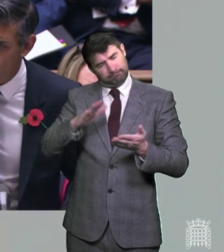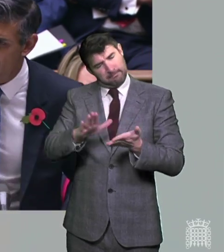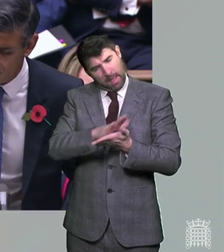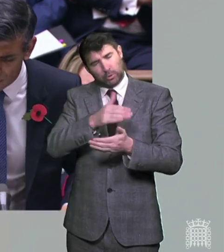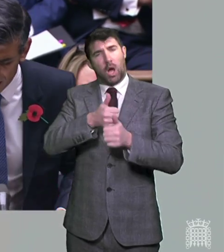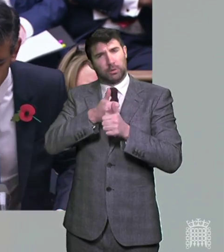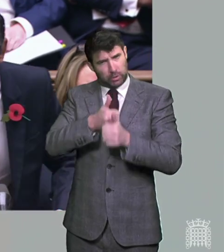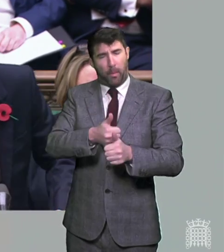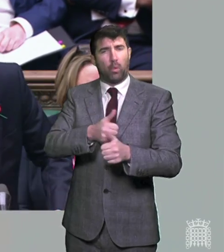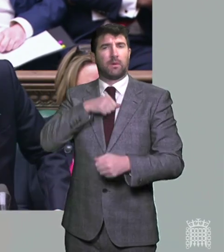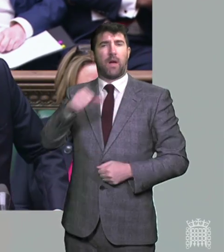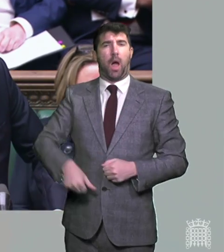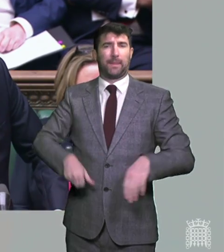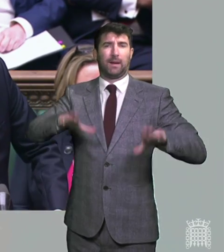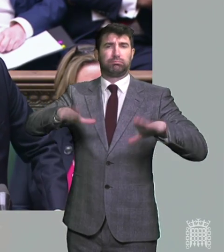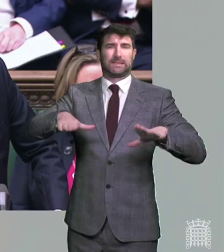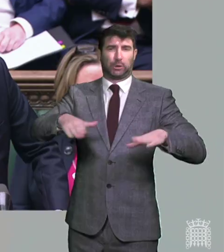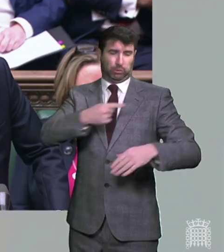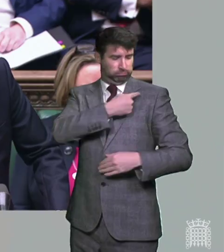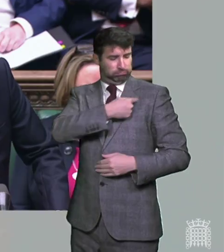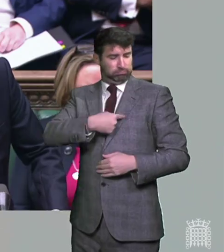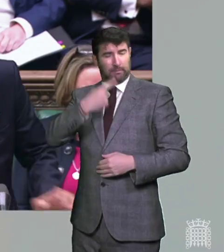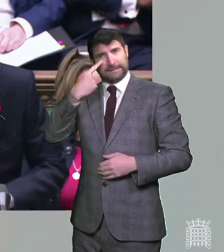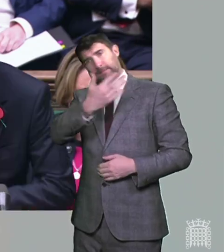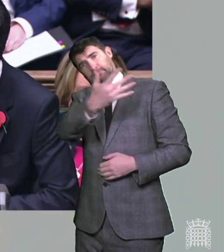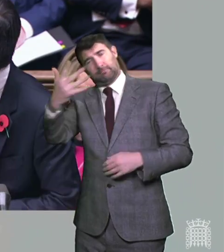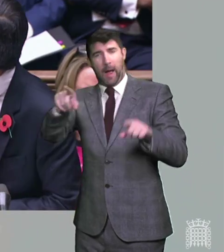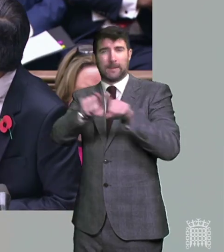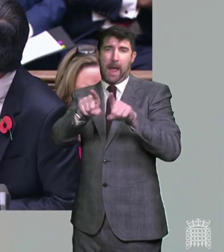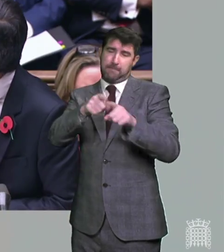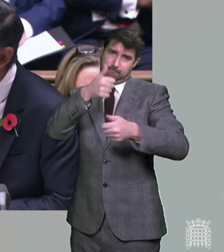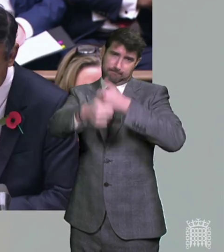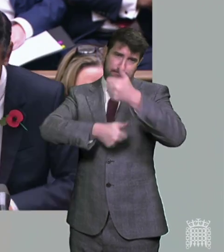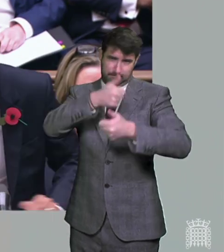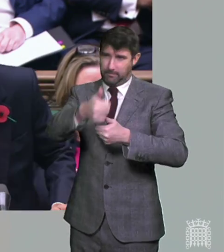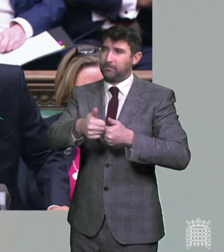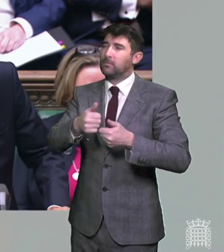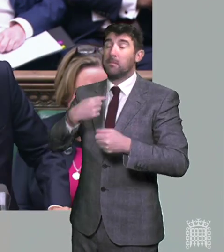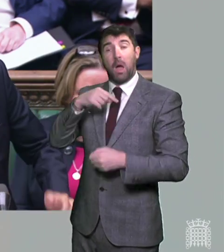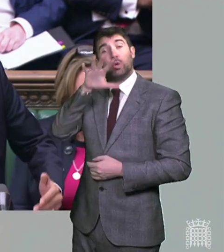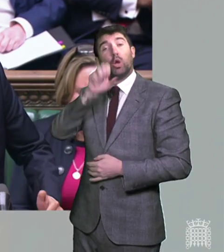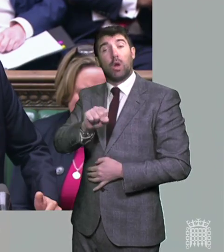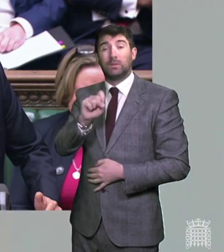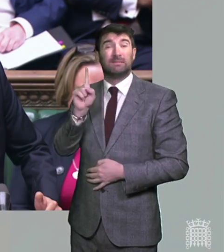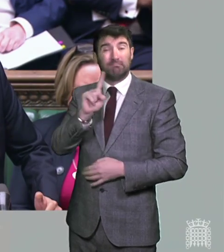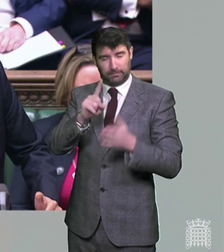My honourable Friend is right to highlight the fact that outbreaks of avian flu this year are on track to be some of the worst on record.